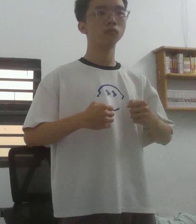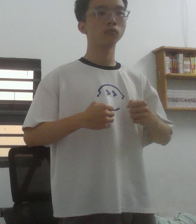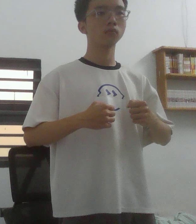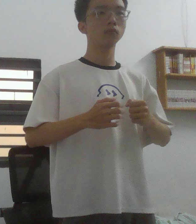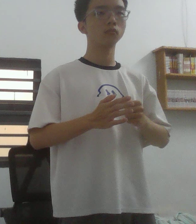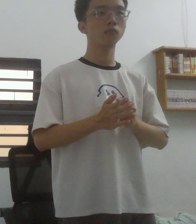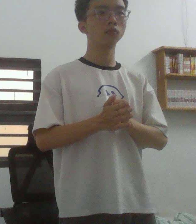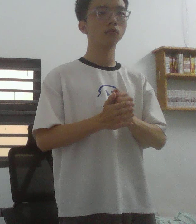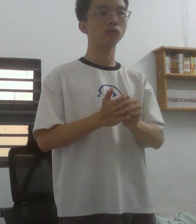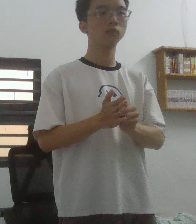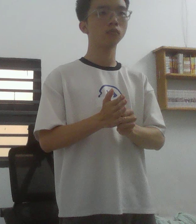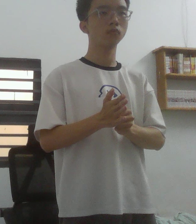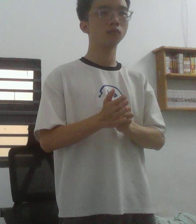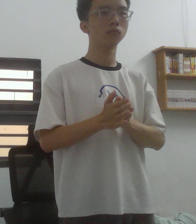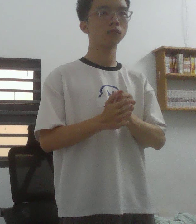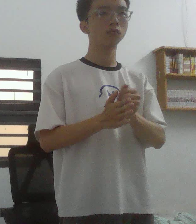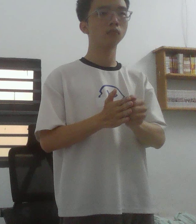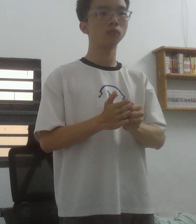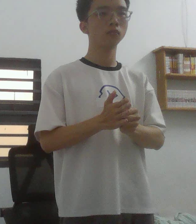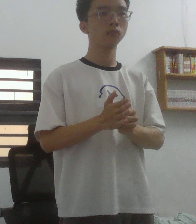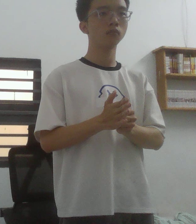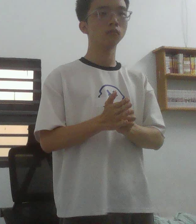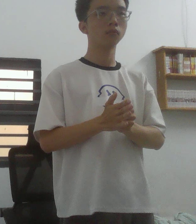thang